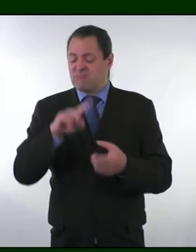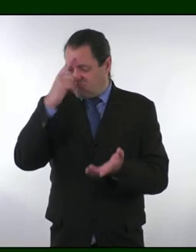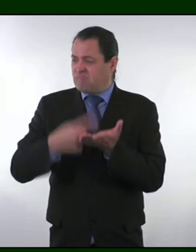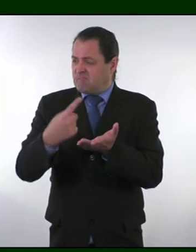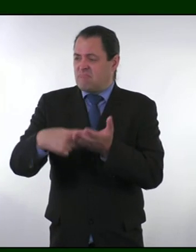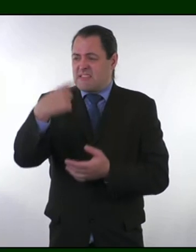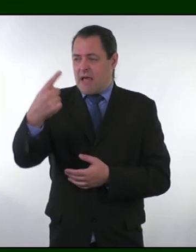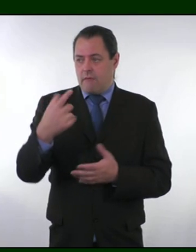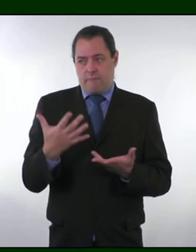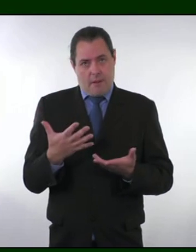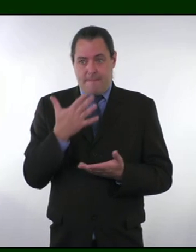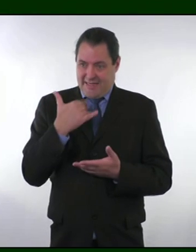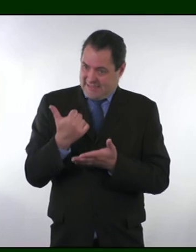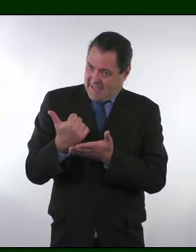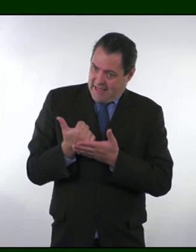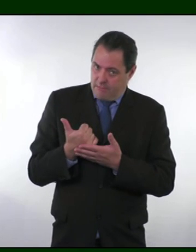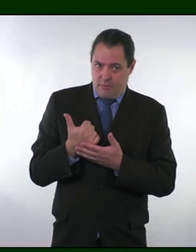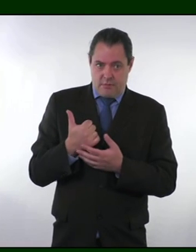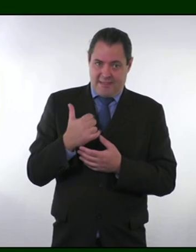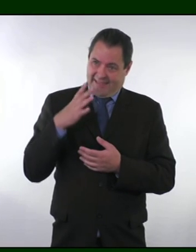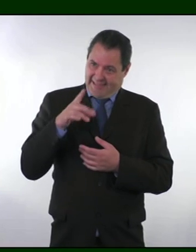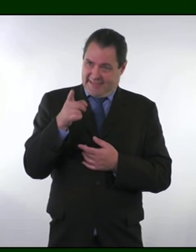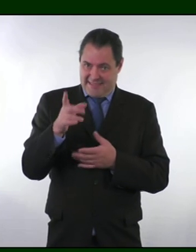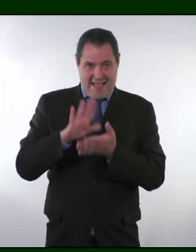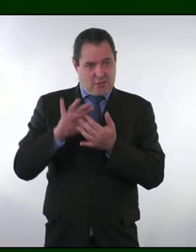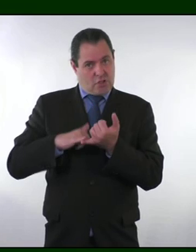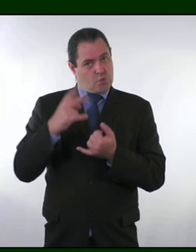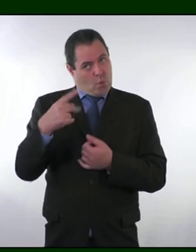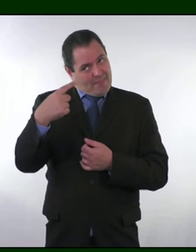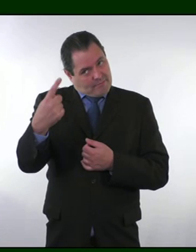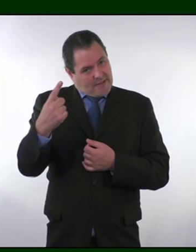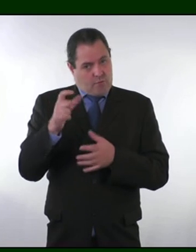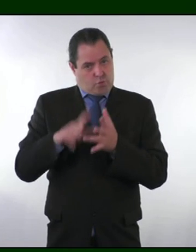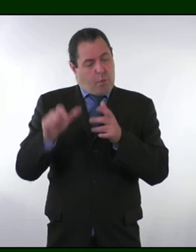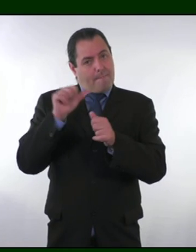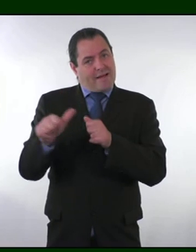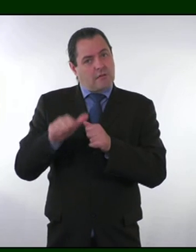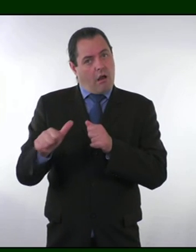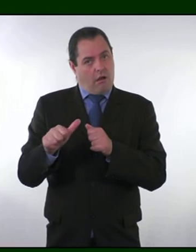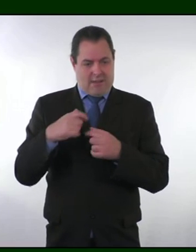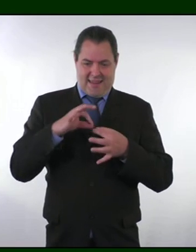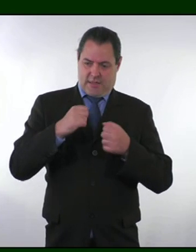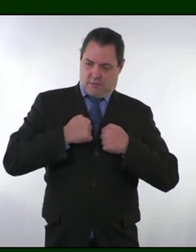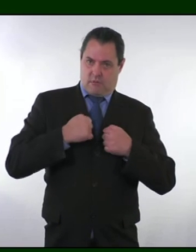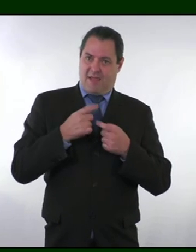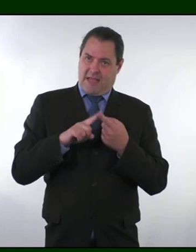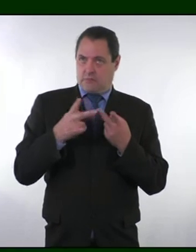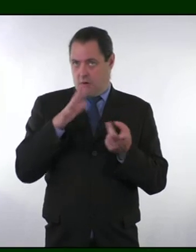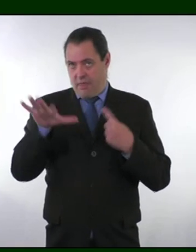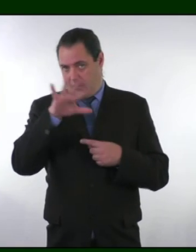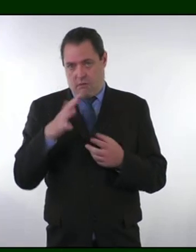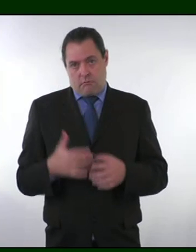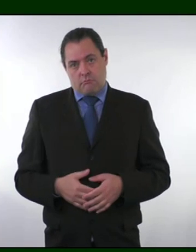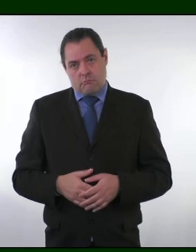So will he please help me to require of HS2 that it does better for the people of Burton Green and elsewhere on the route?